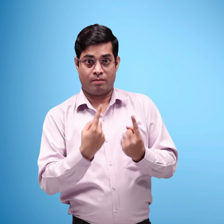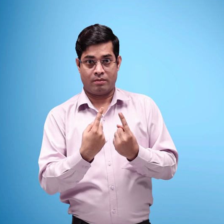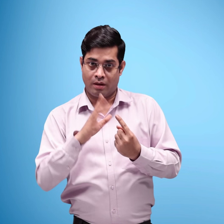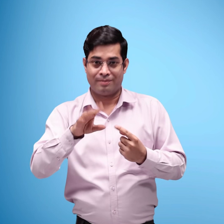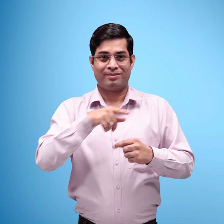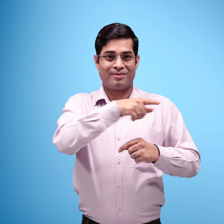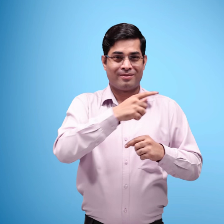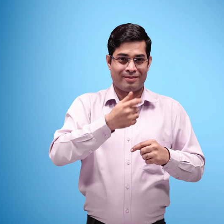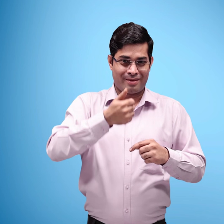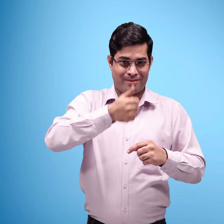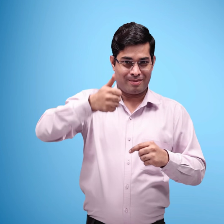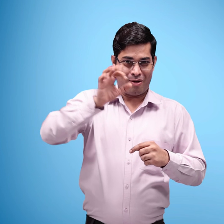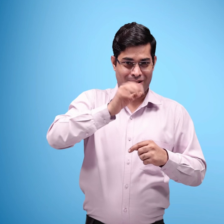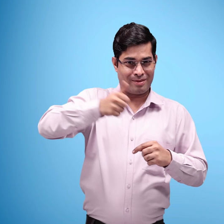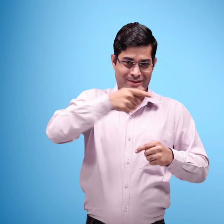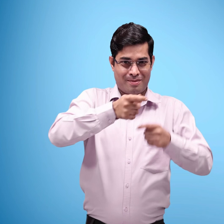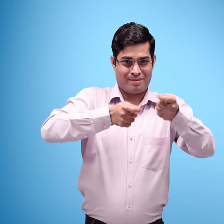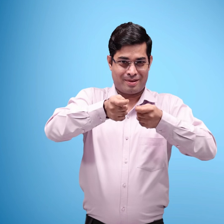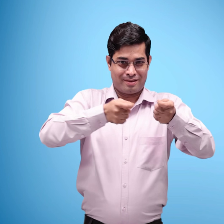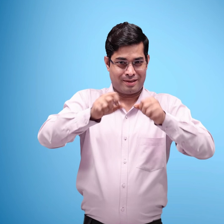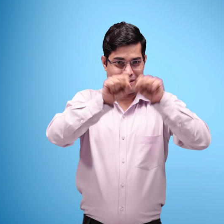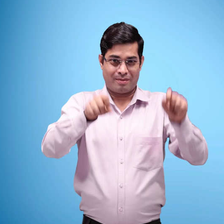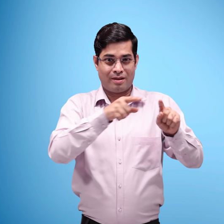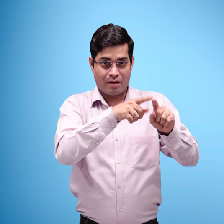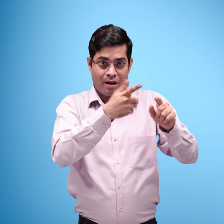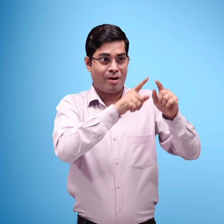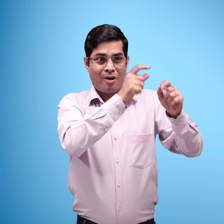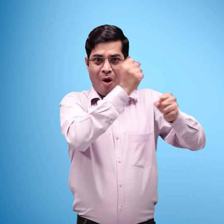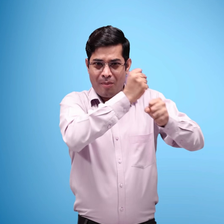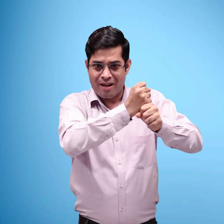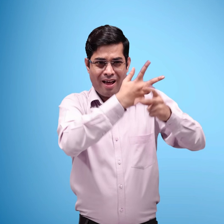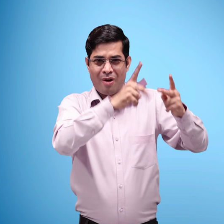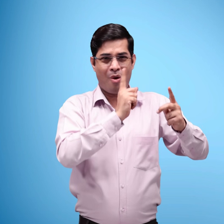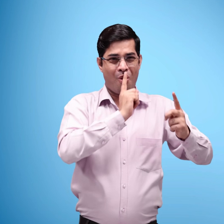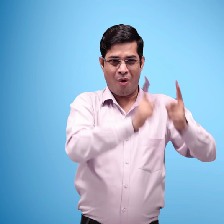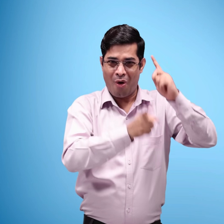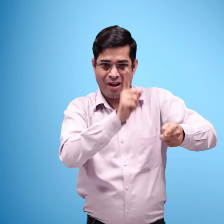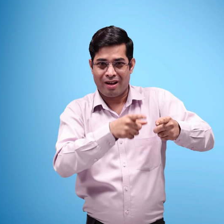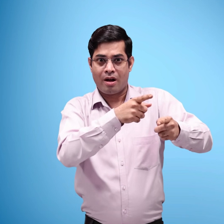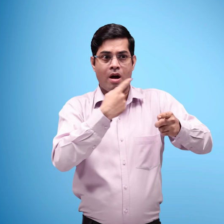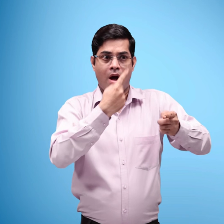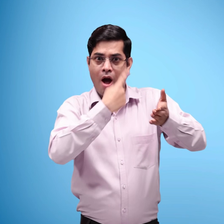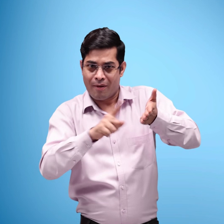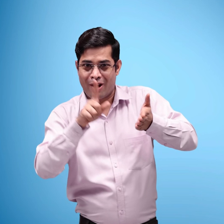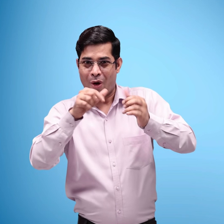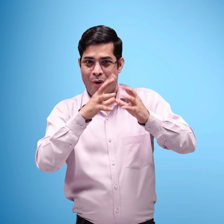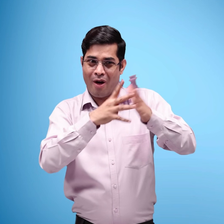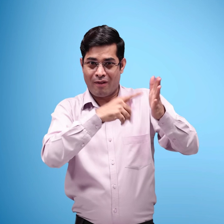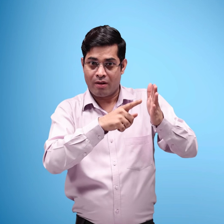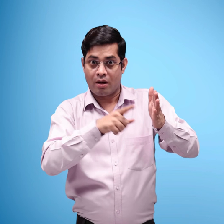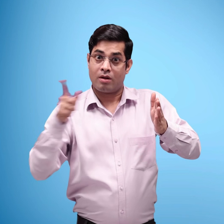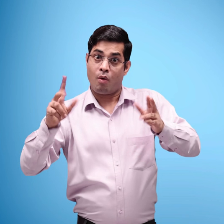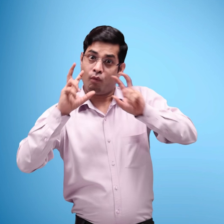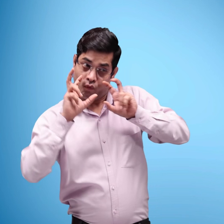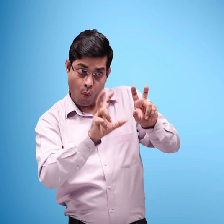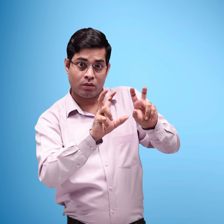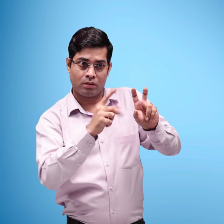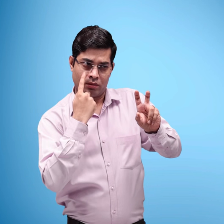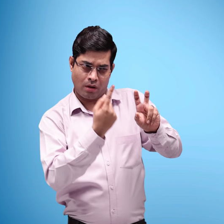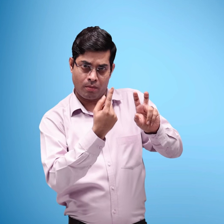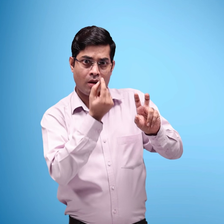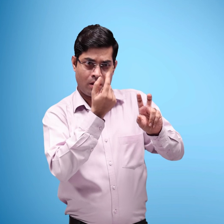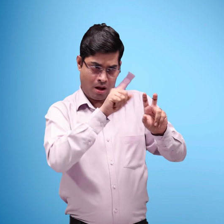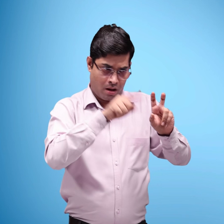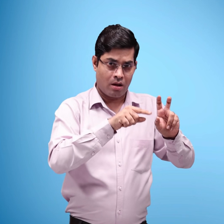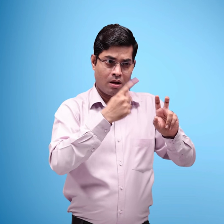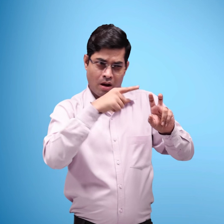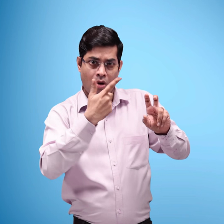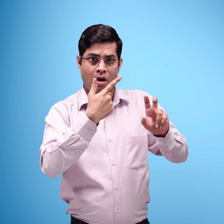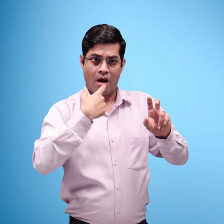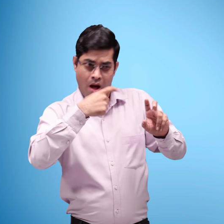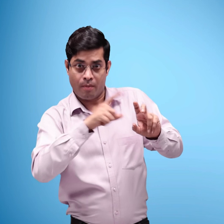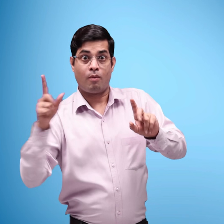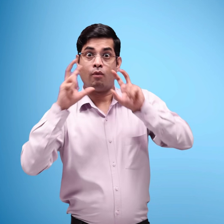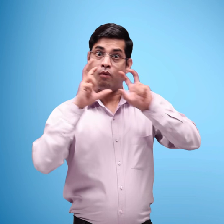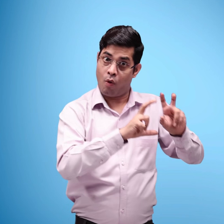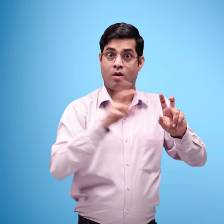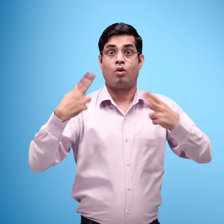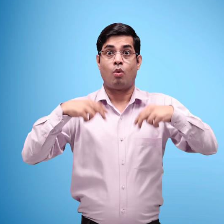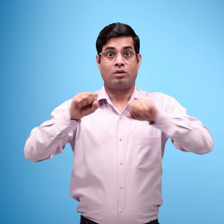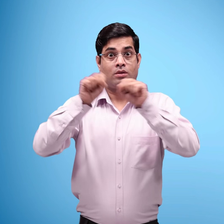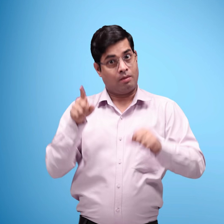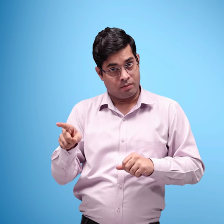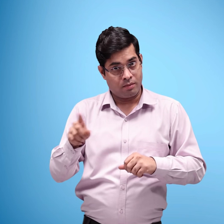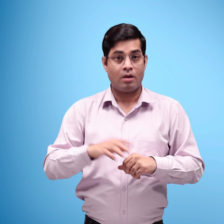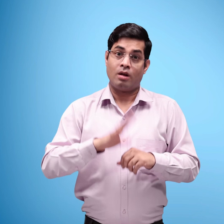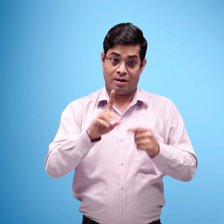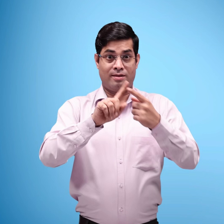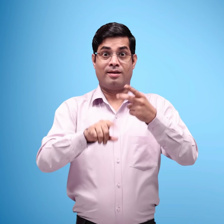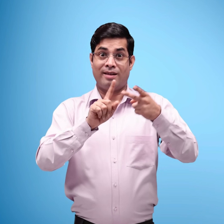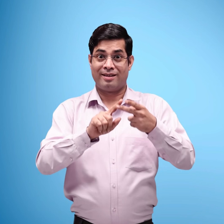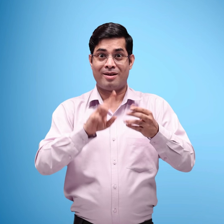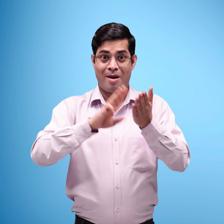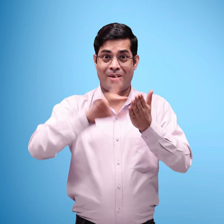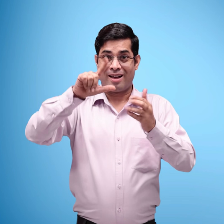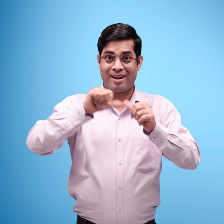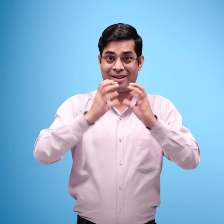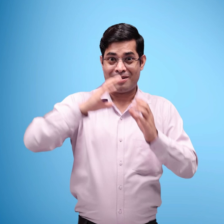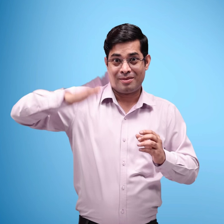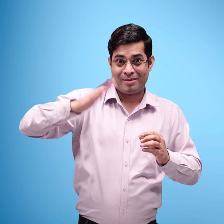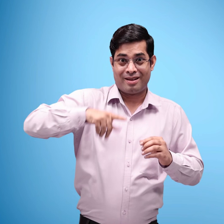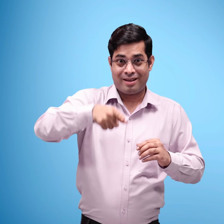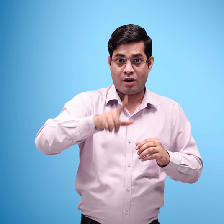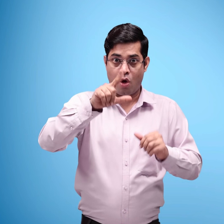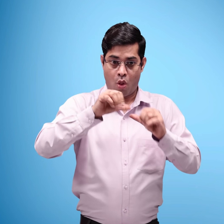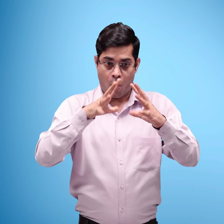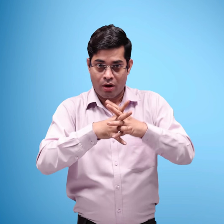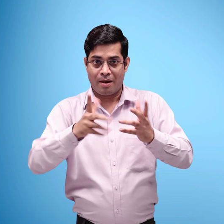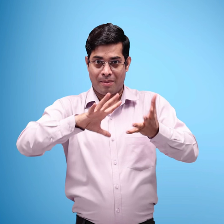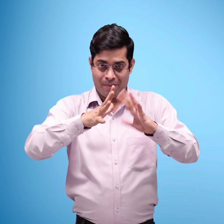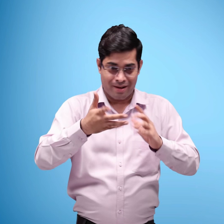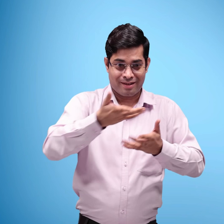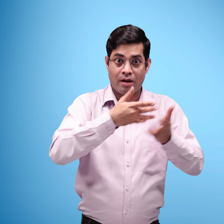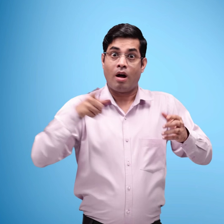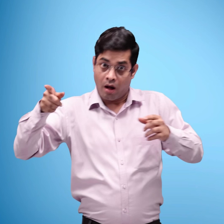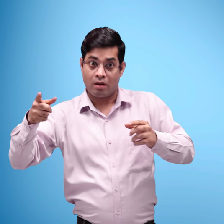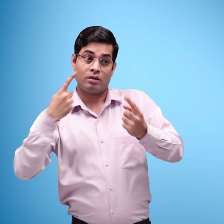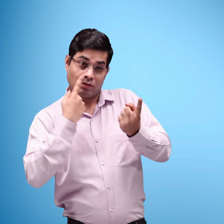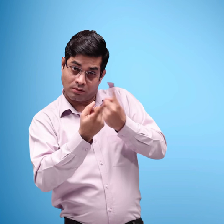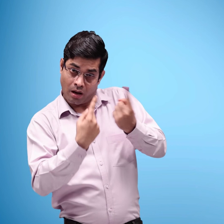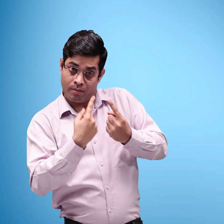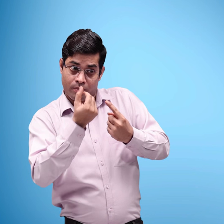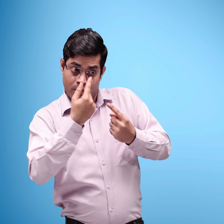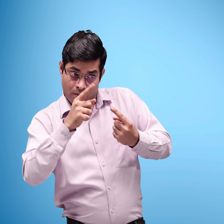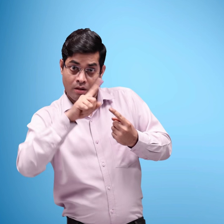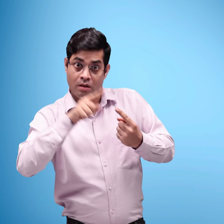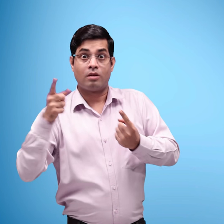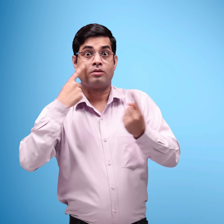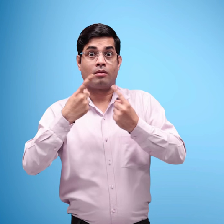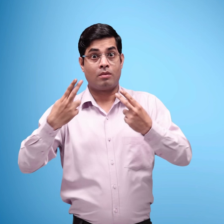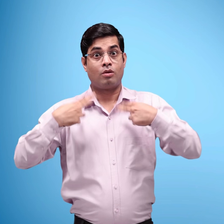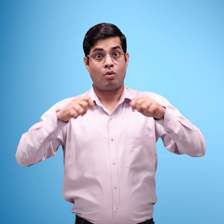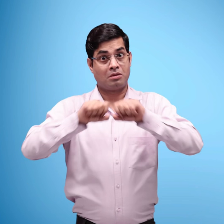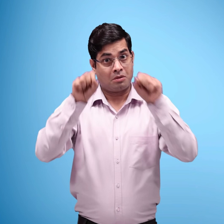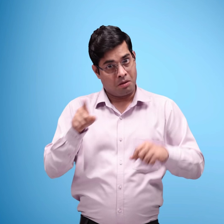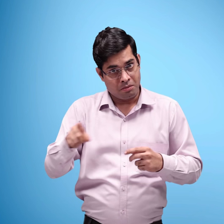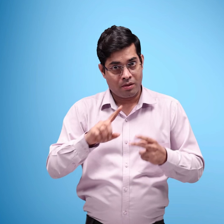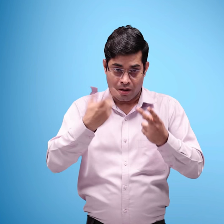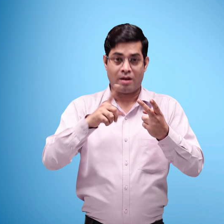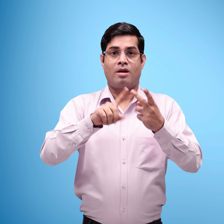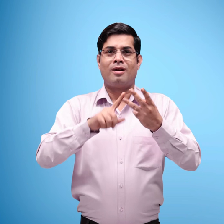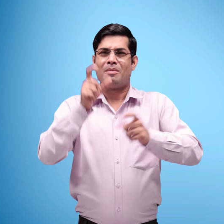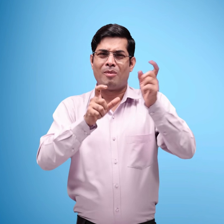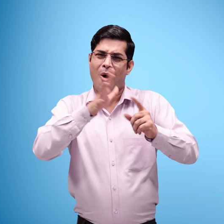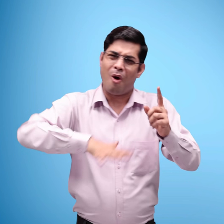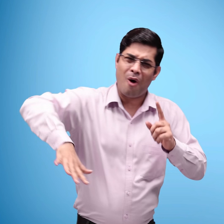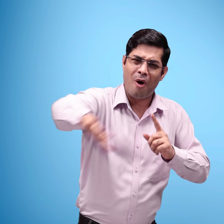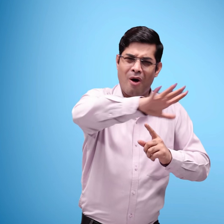according to the Constitution, the others being the legislature and the executive. Judiciary refers to the system of courts in this country. The judiciary plays a crucial role in democratic India,